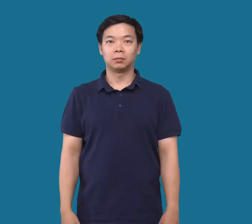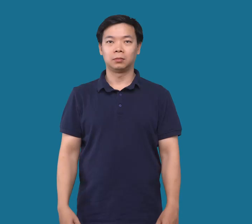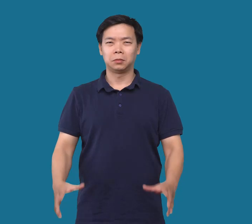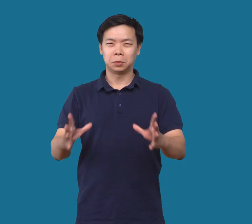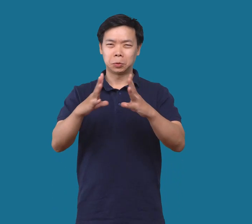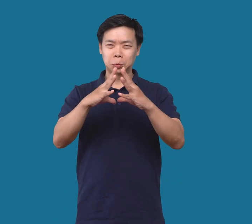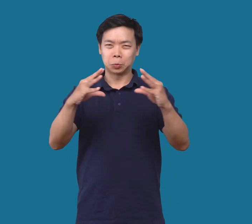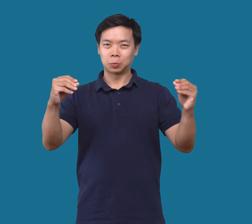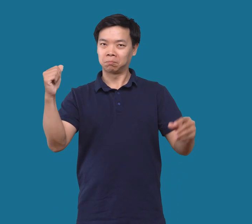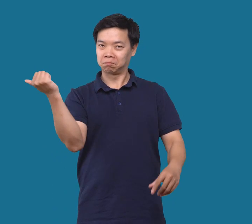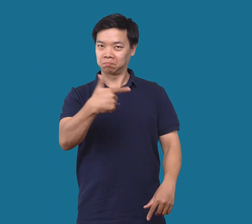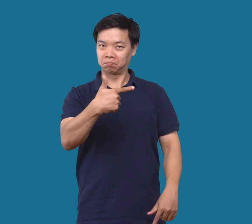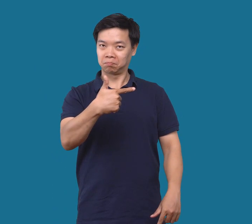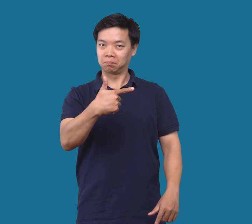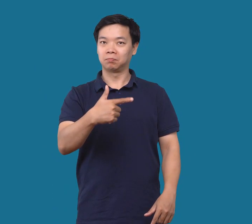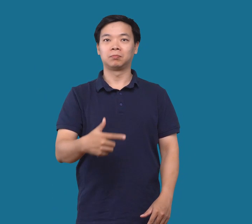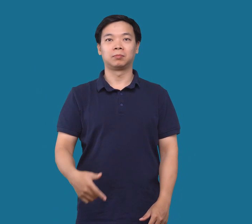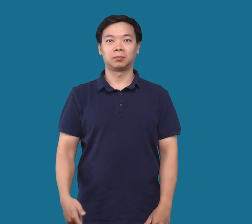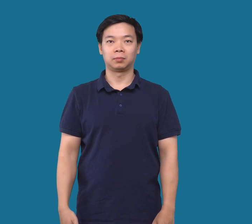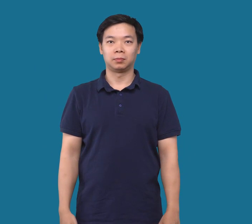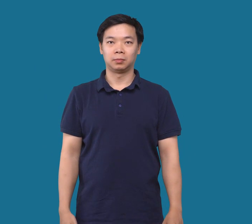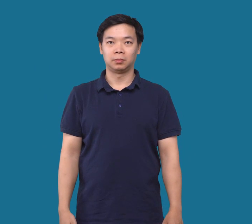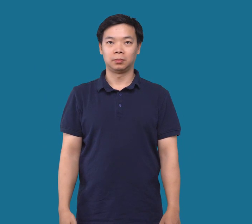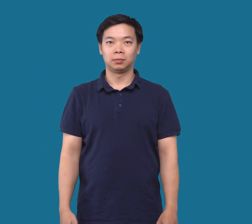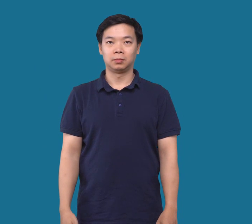nhiều hơn